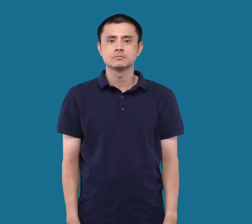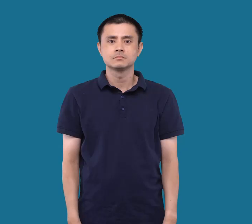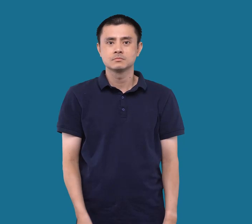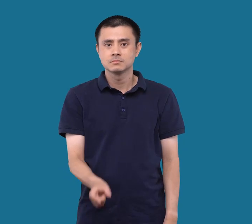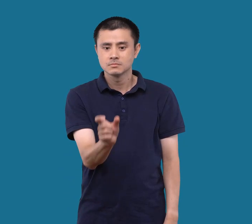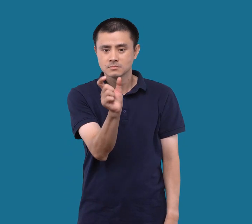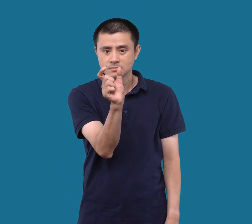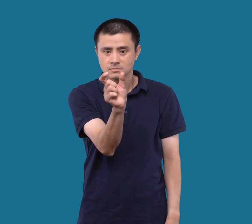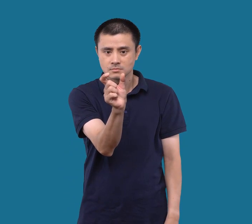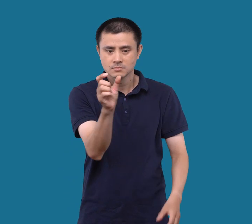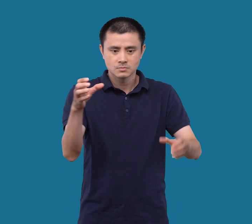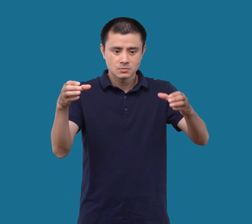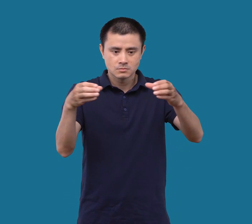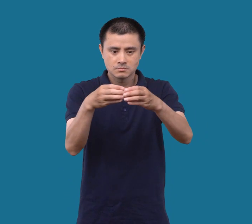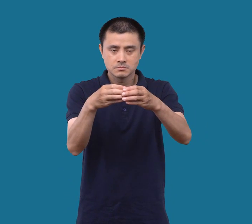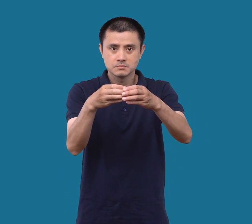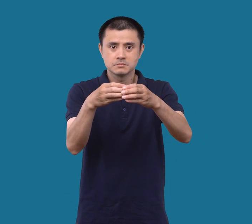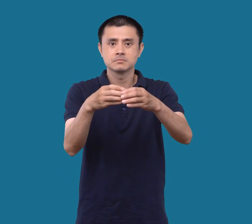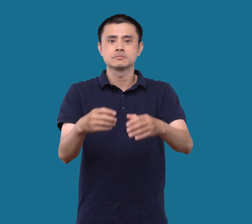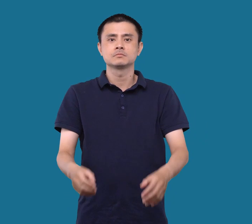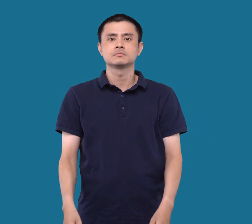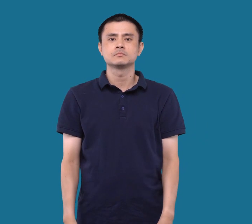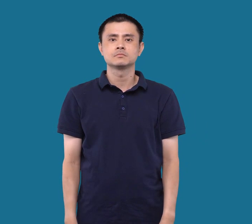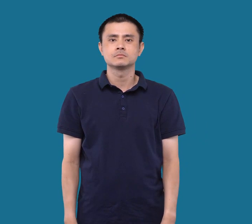cụm từ